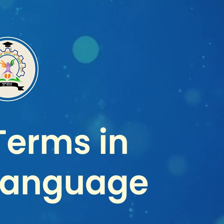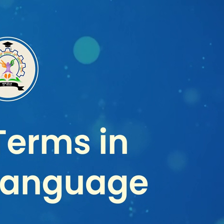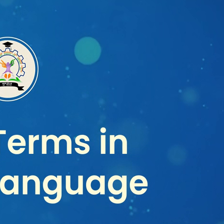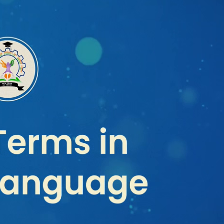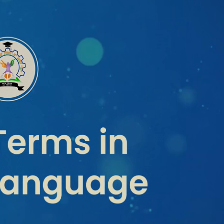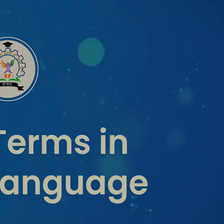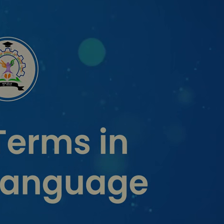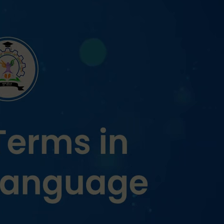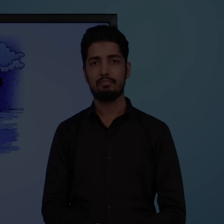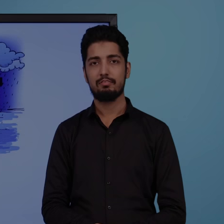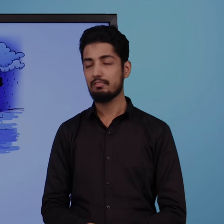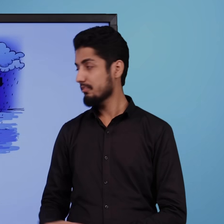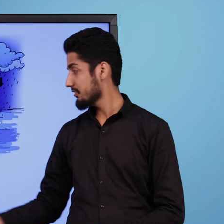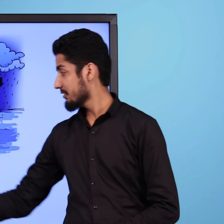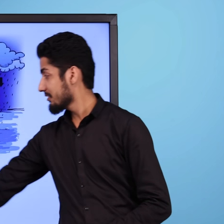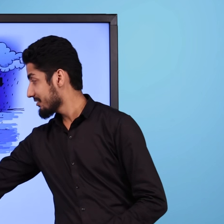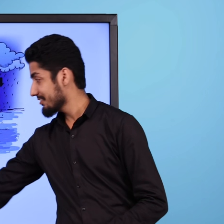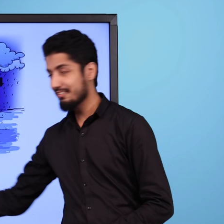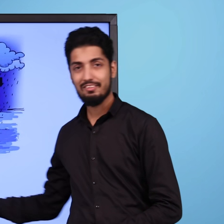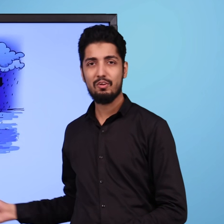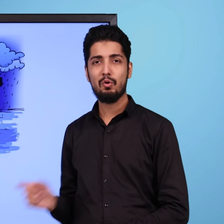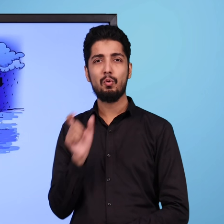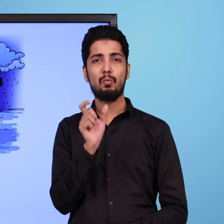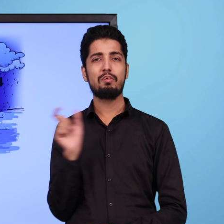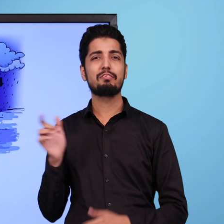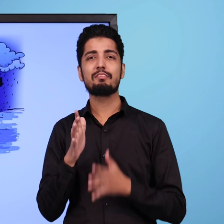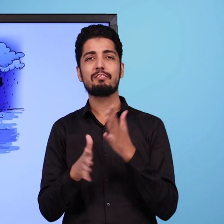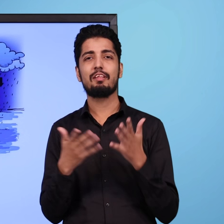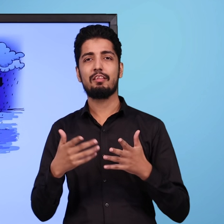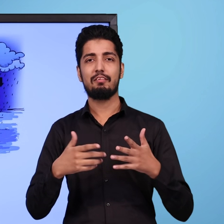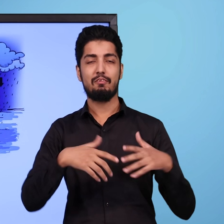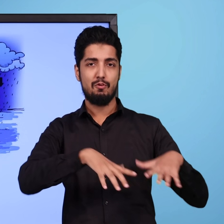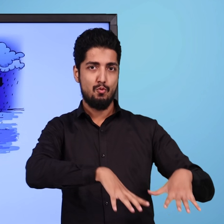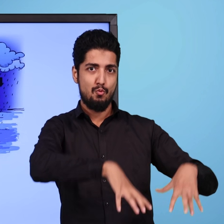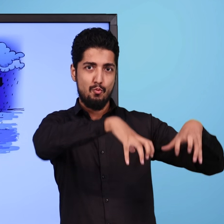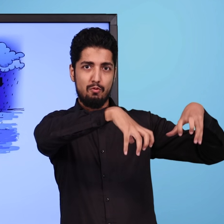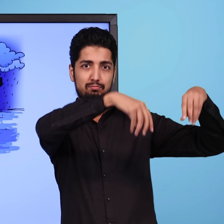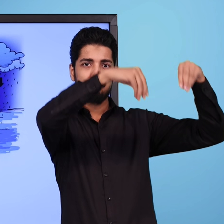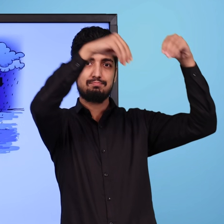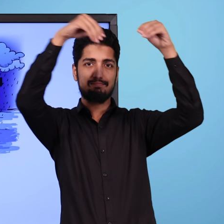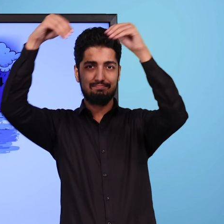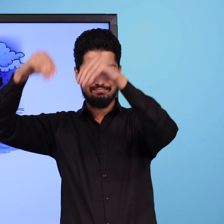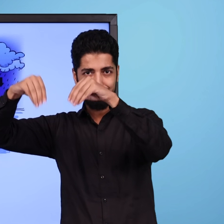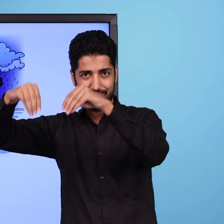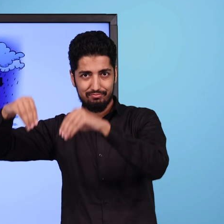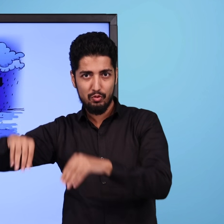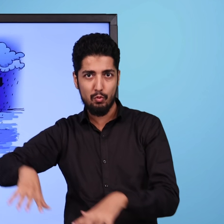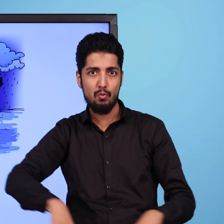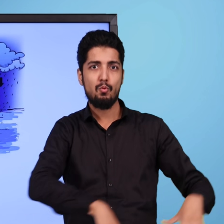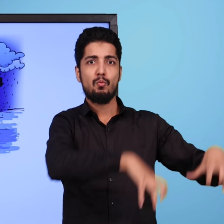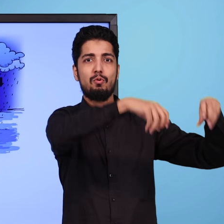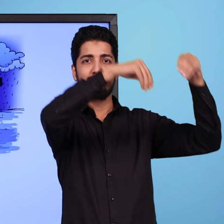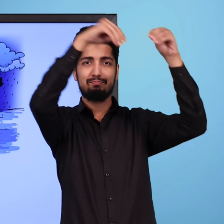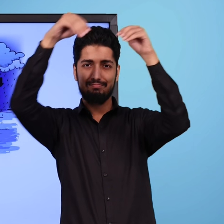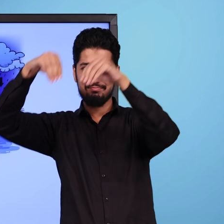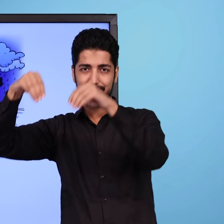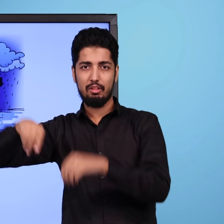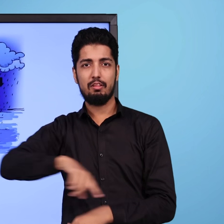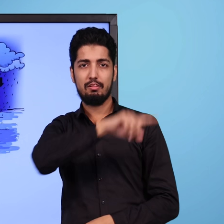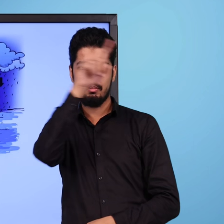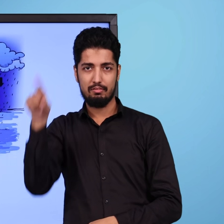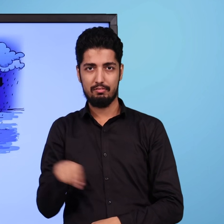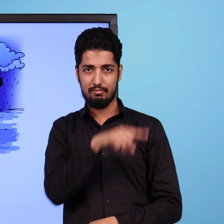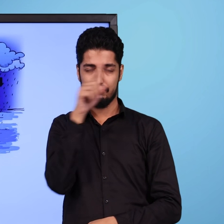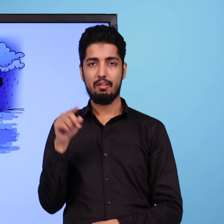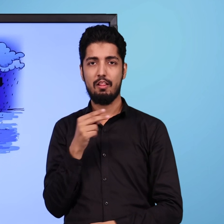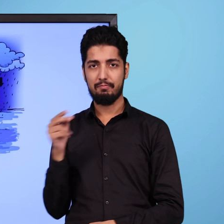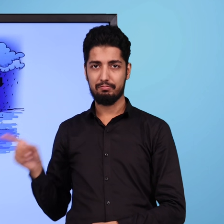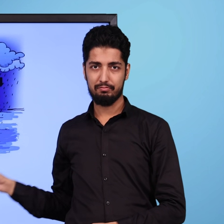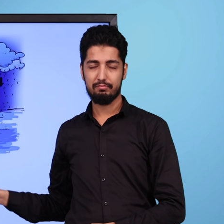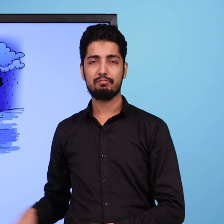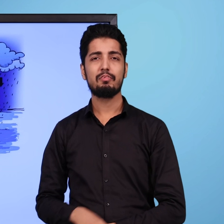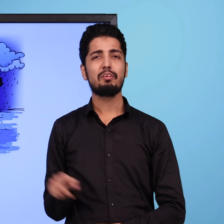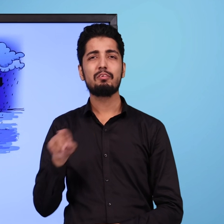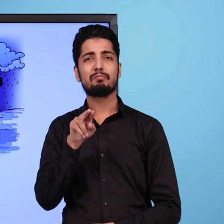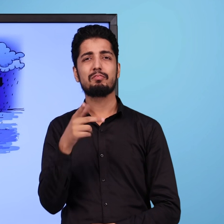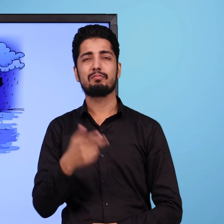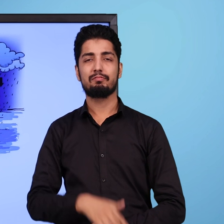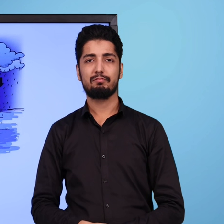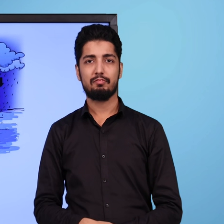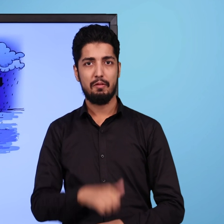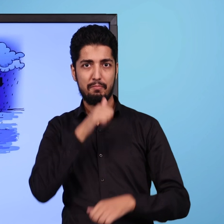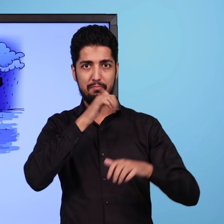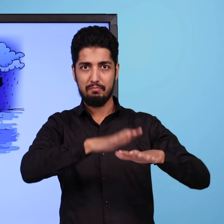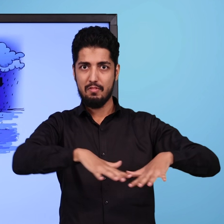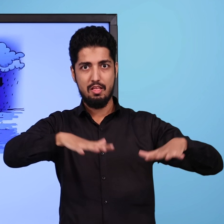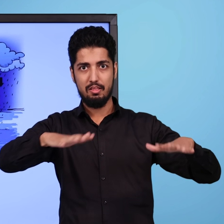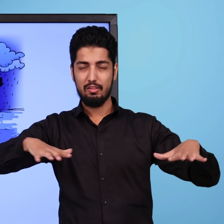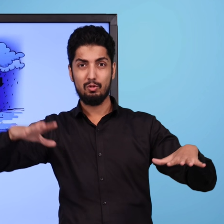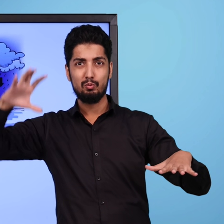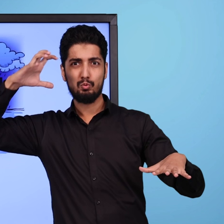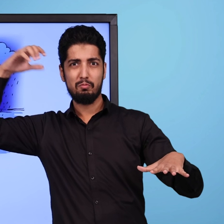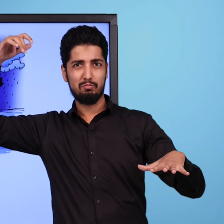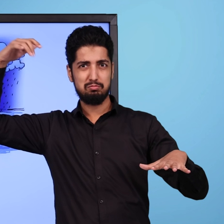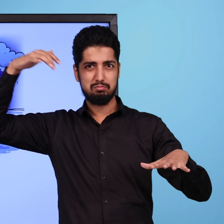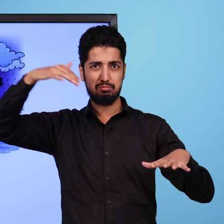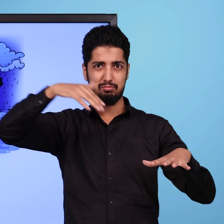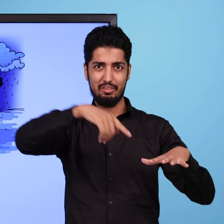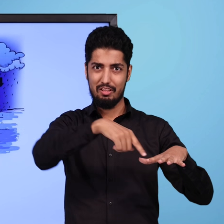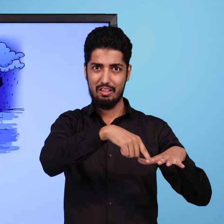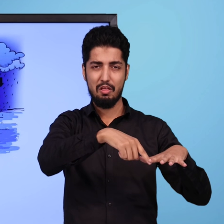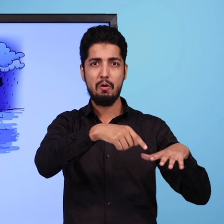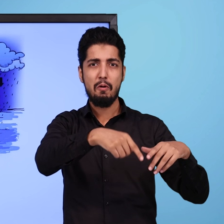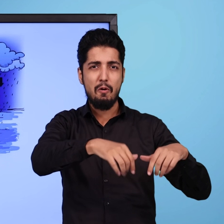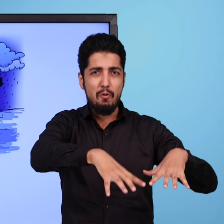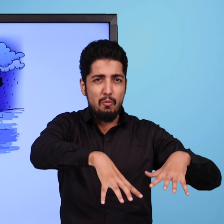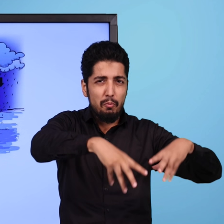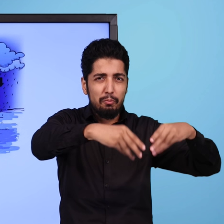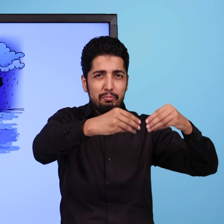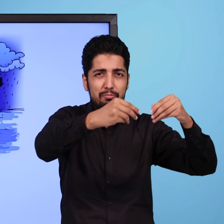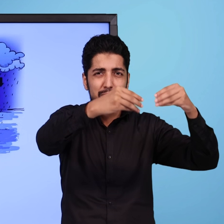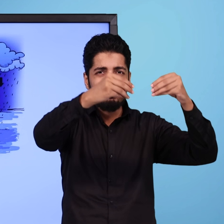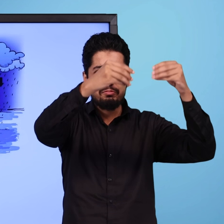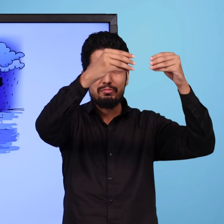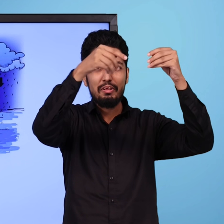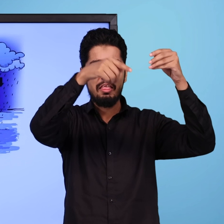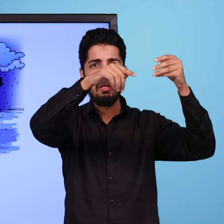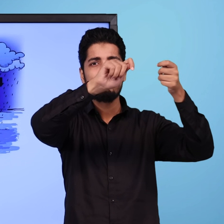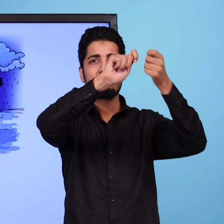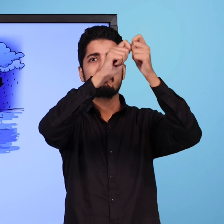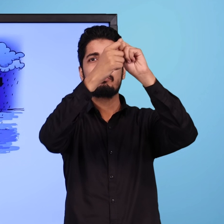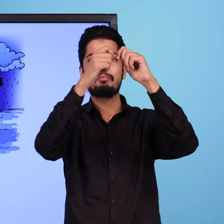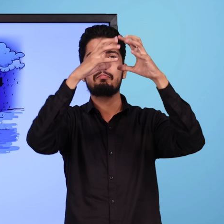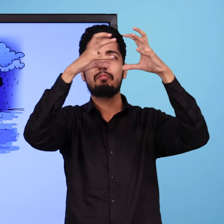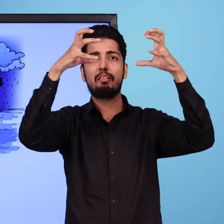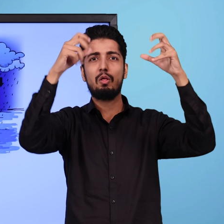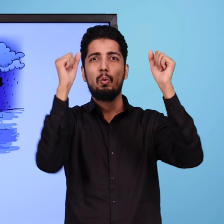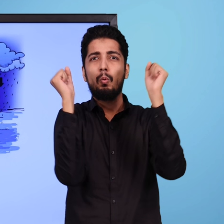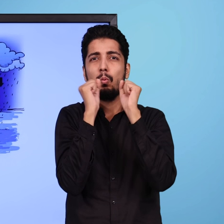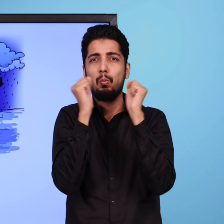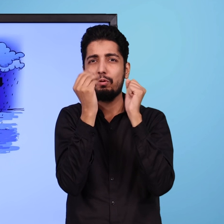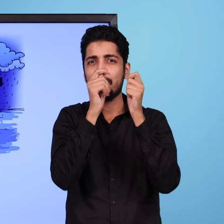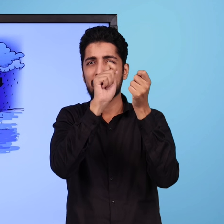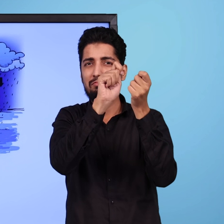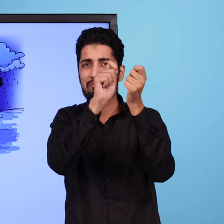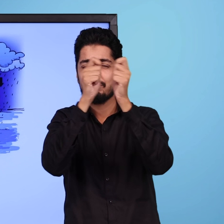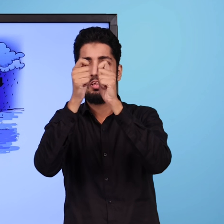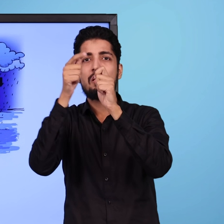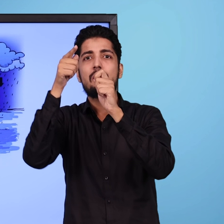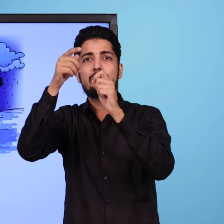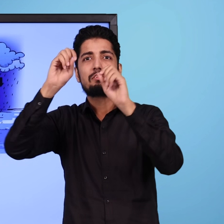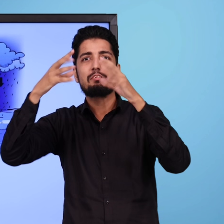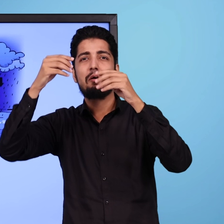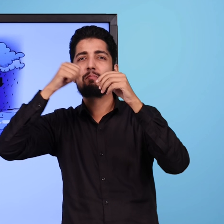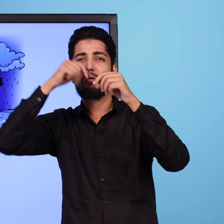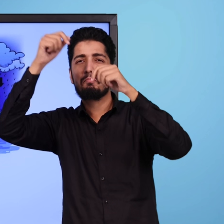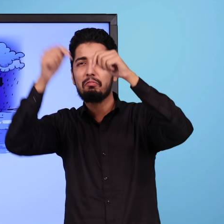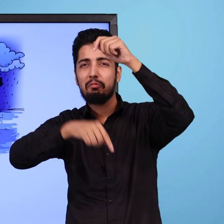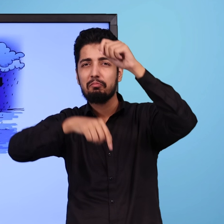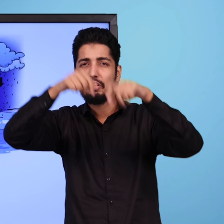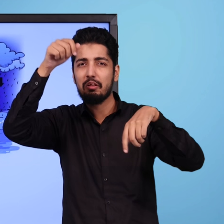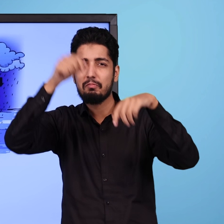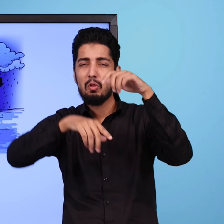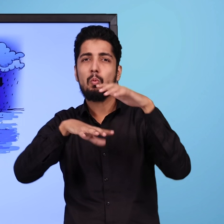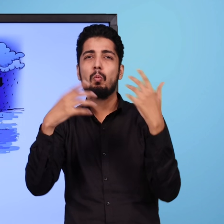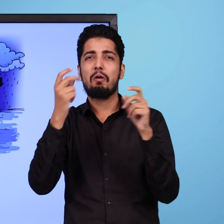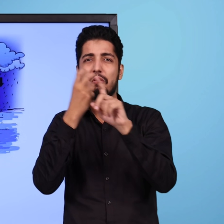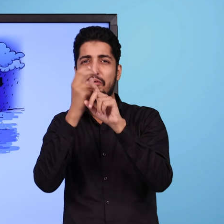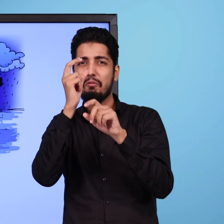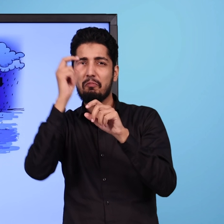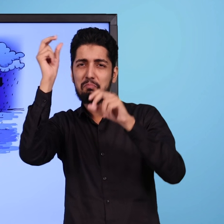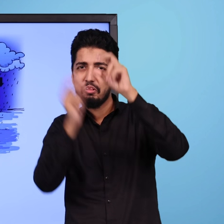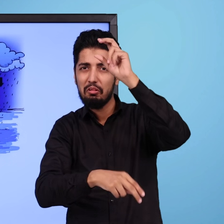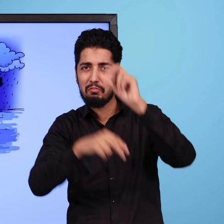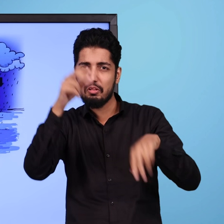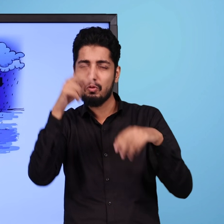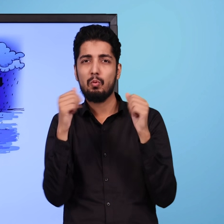Water cycle This sign refers to water cycle. Water from the ocean and surface of the earth goes into air as vapour due to evaporation, and on condensation, it returns to the surface as rain,